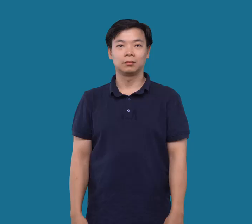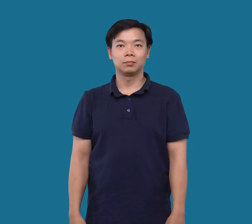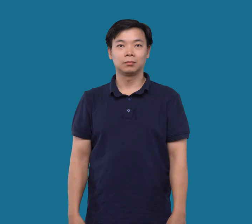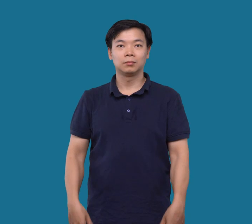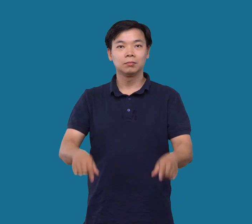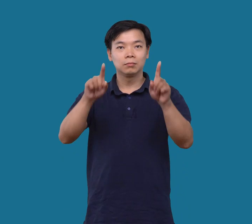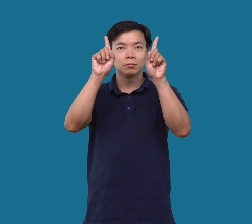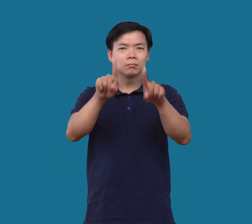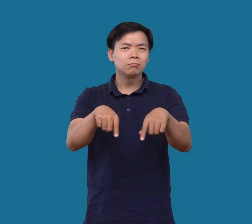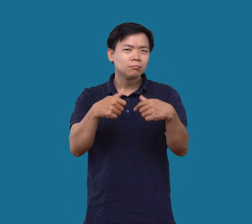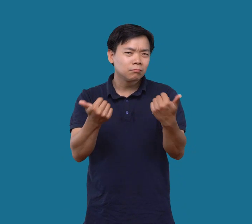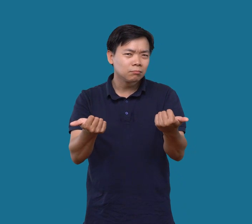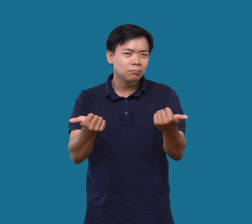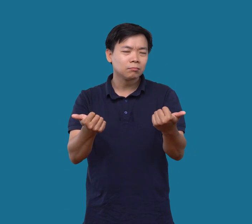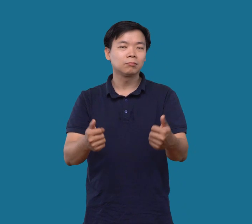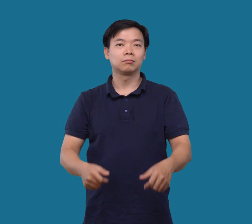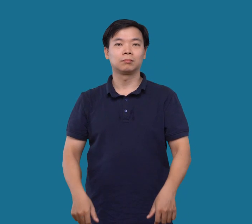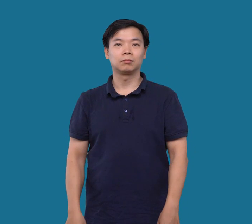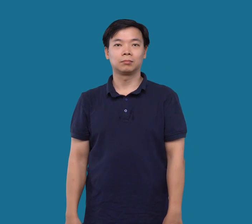thế nào?